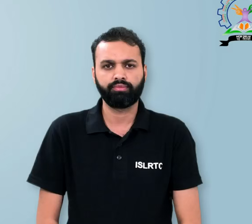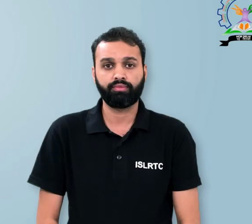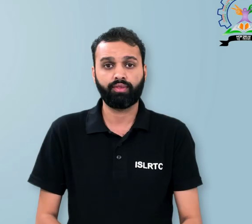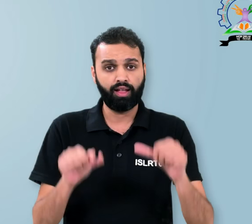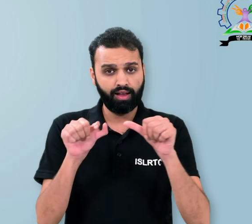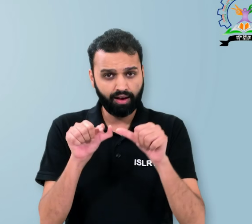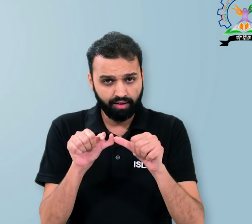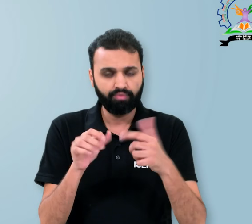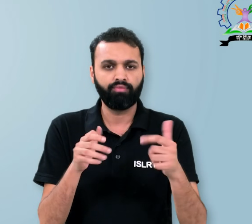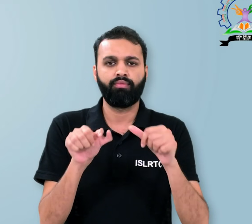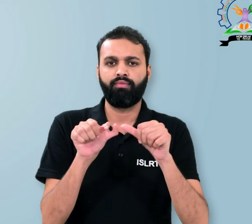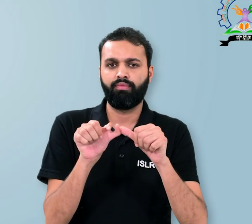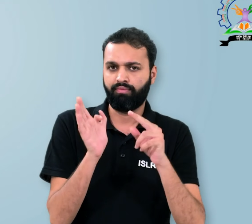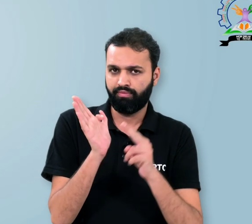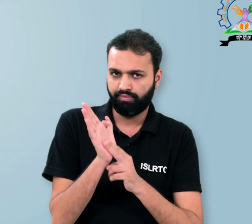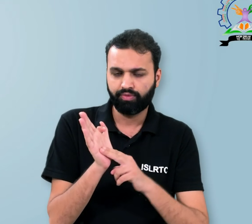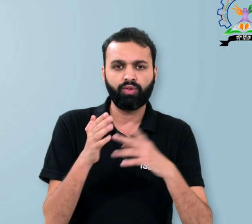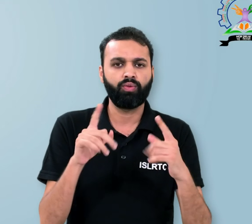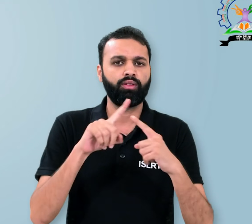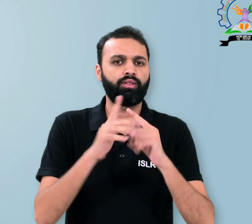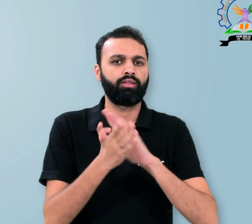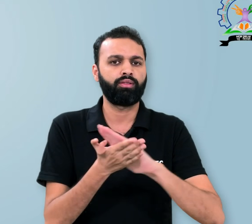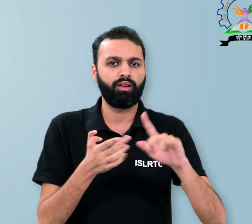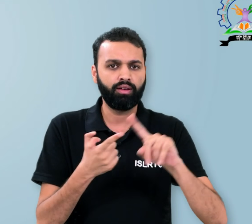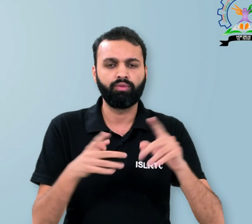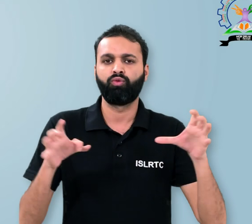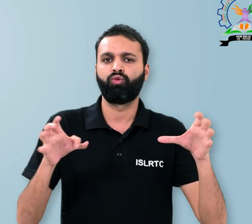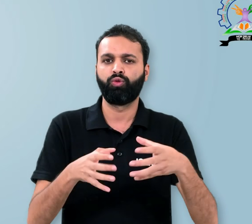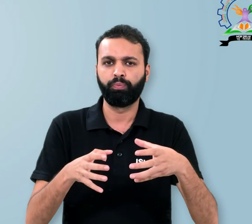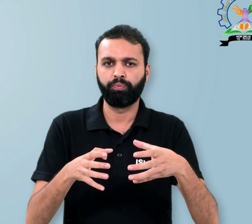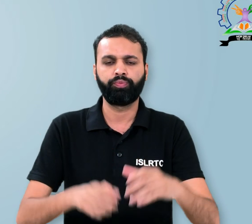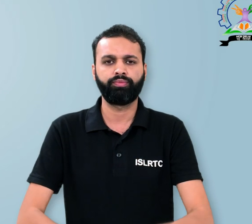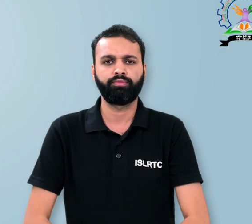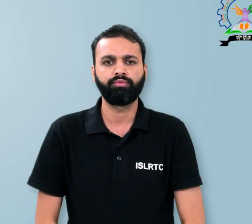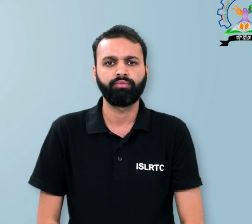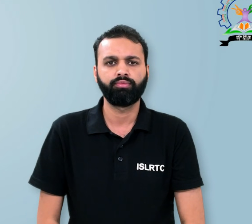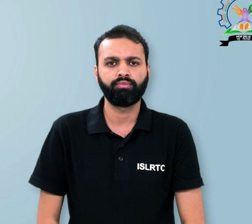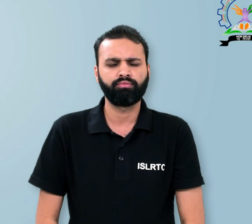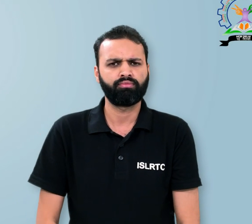Article